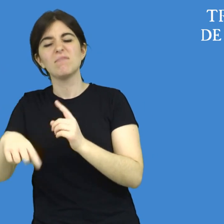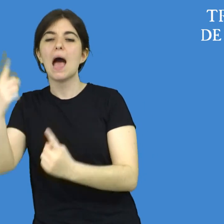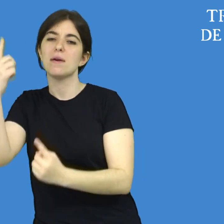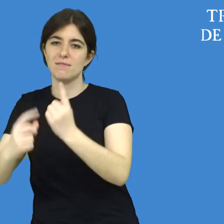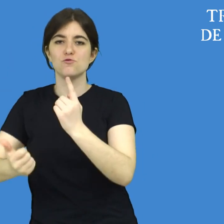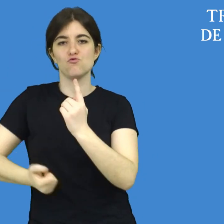alguno